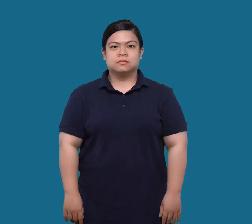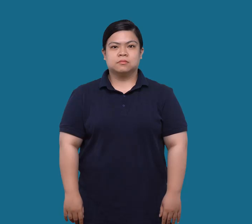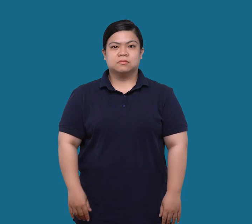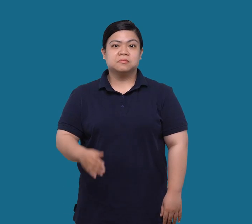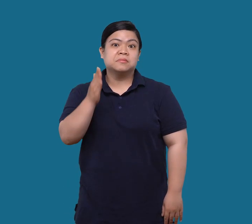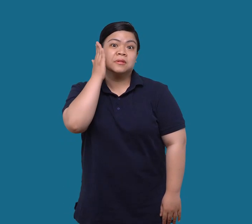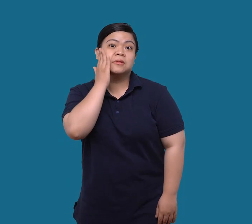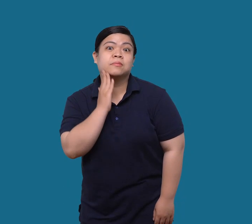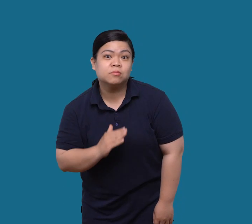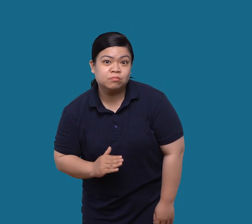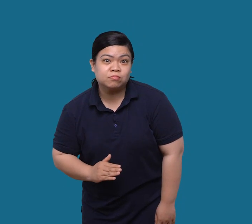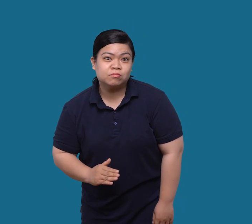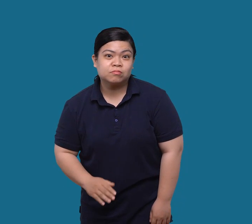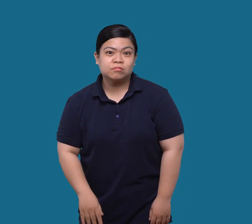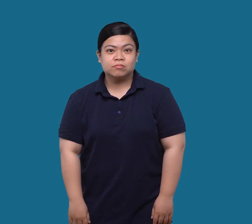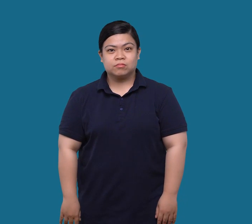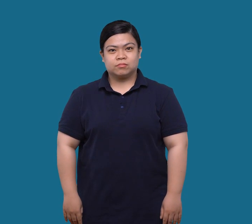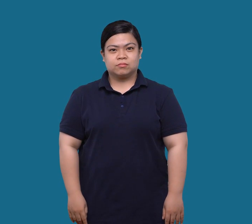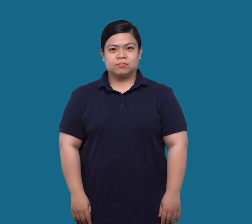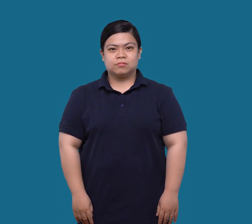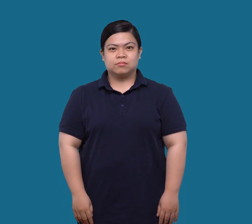đẹp không?